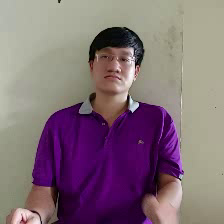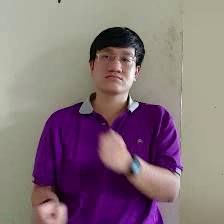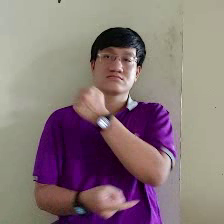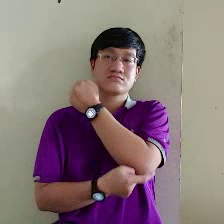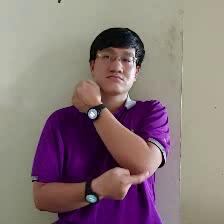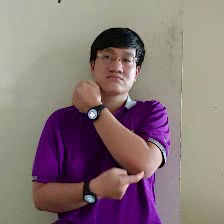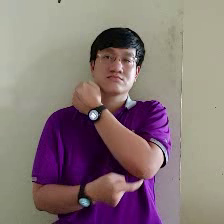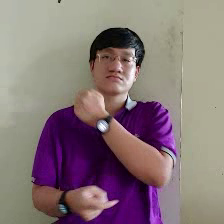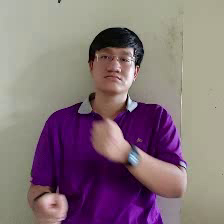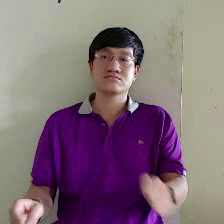Cám dỗ